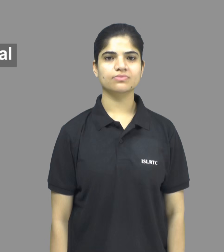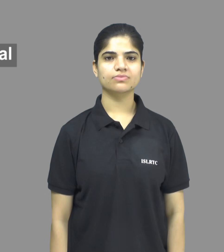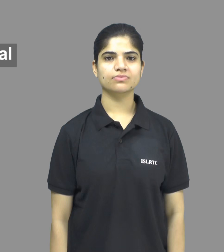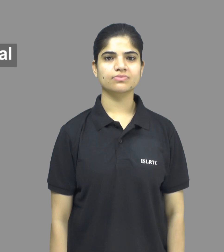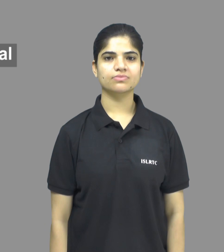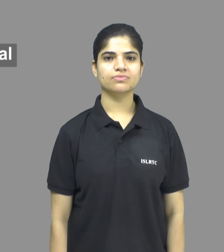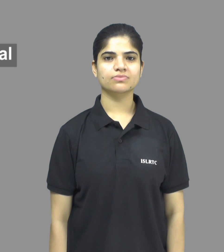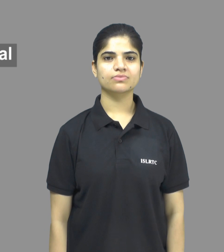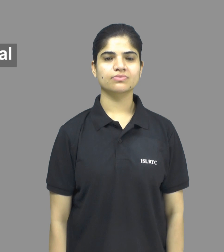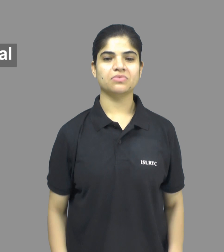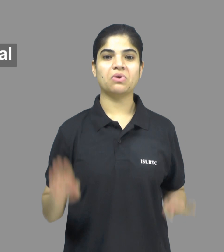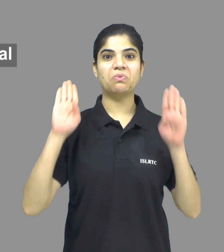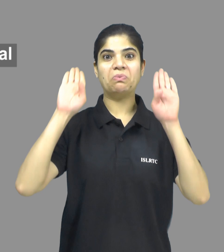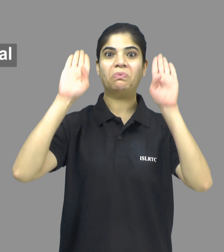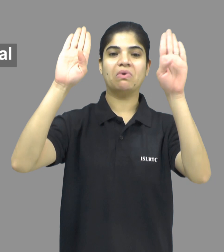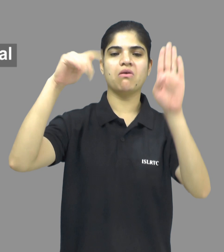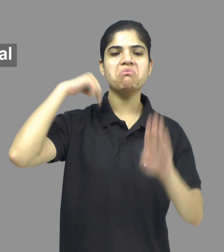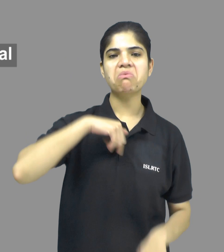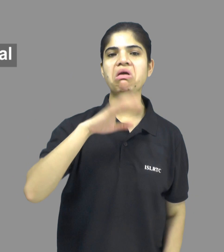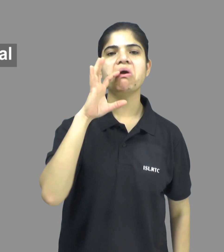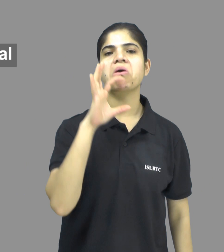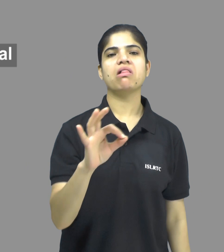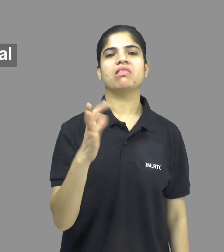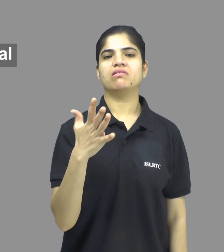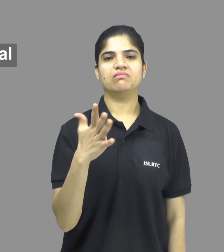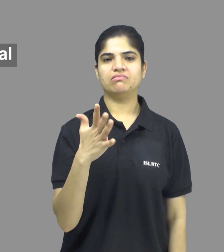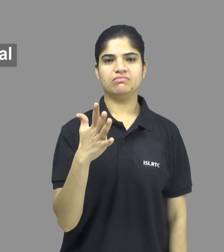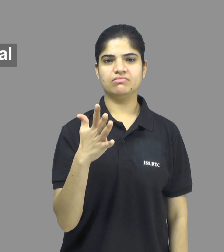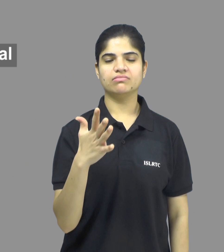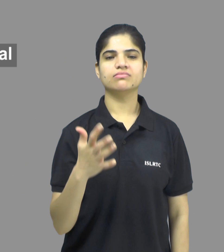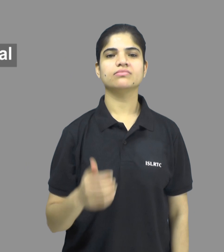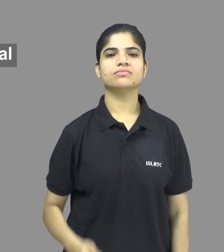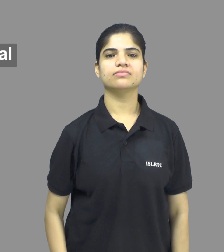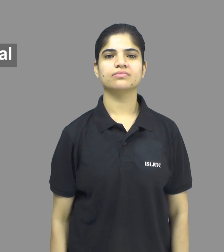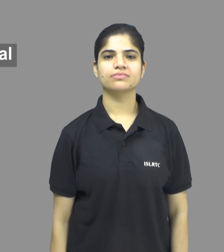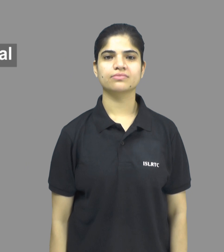Superficial